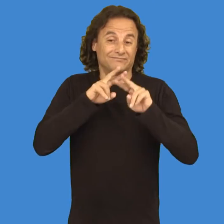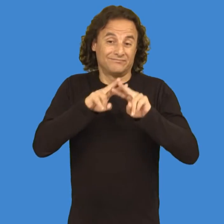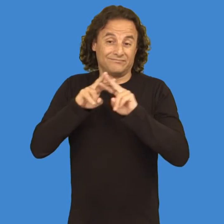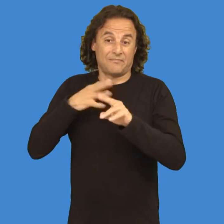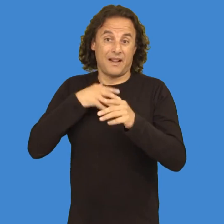revisar